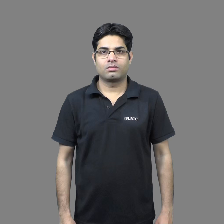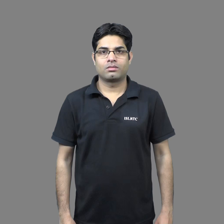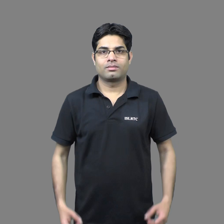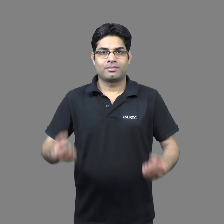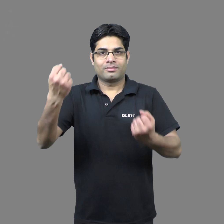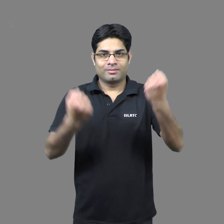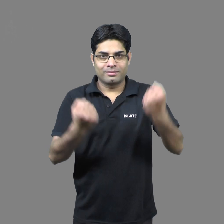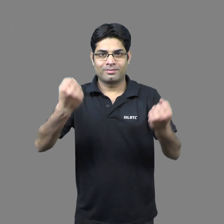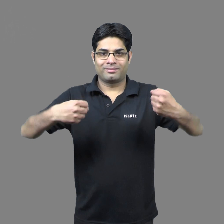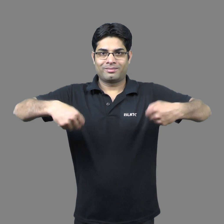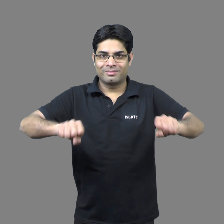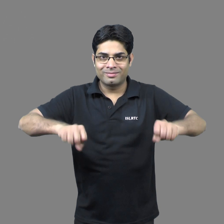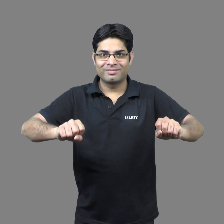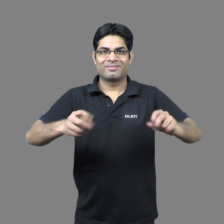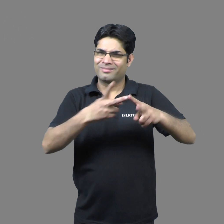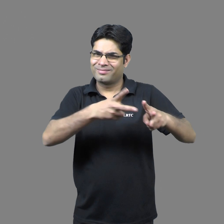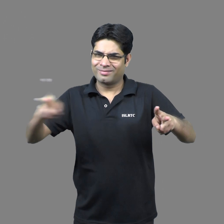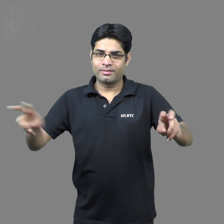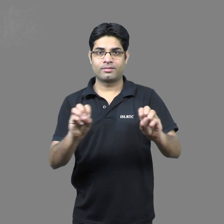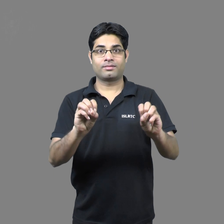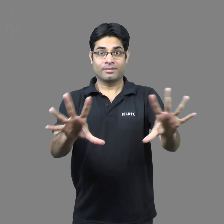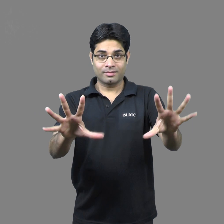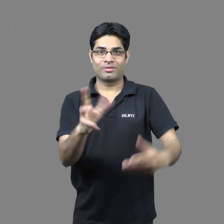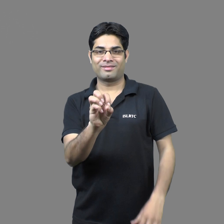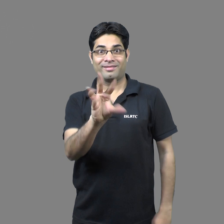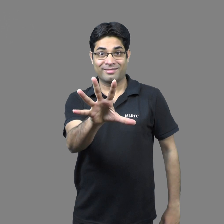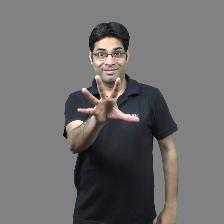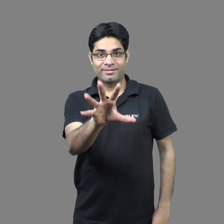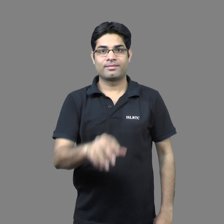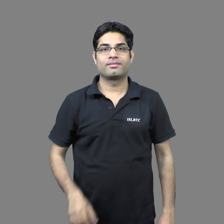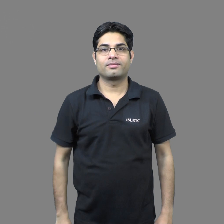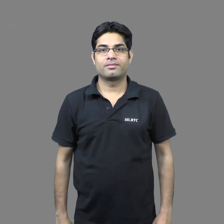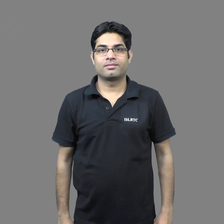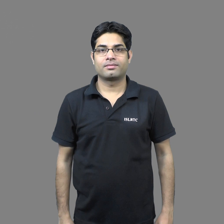Headlights